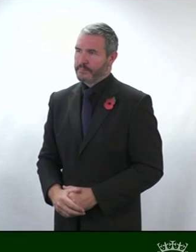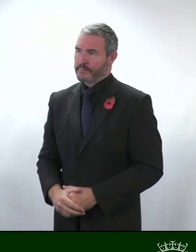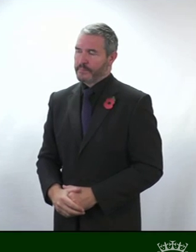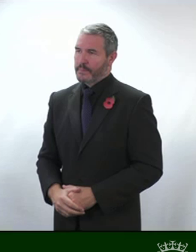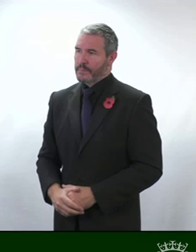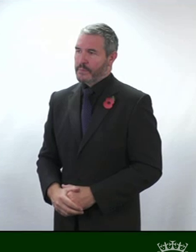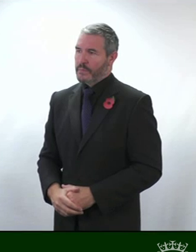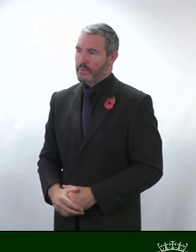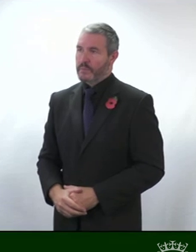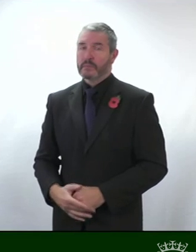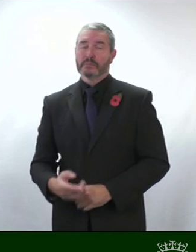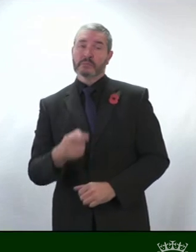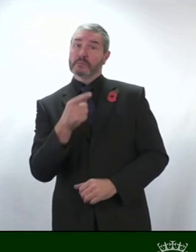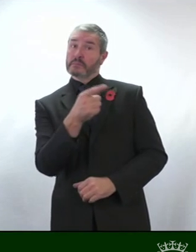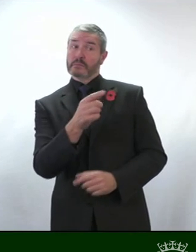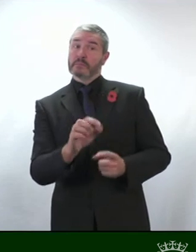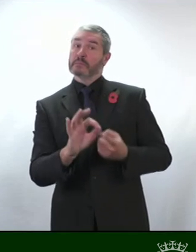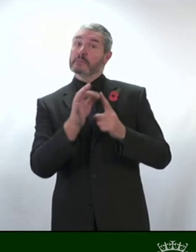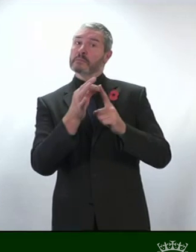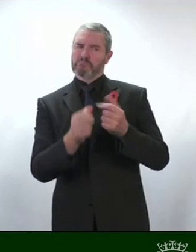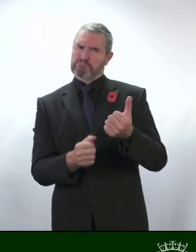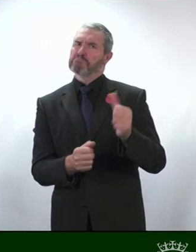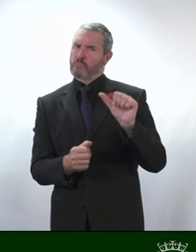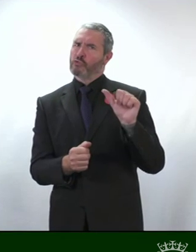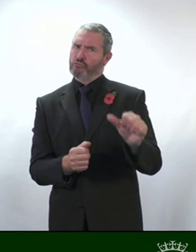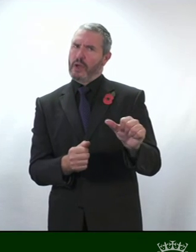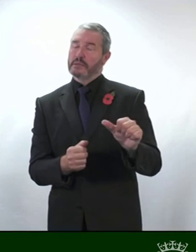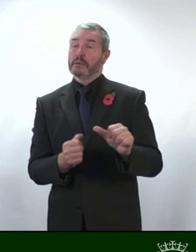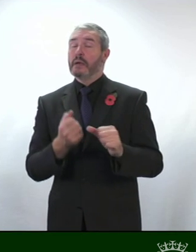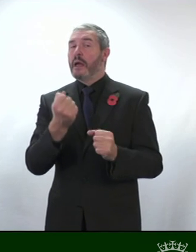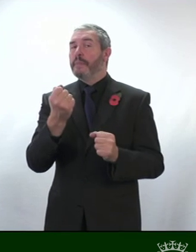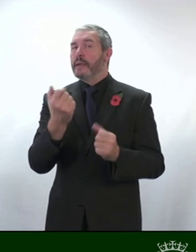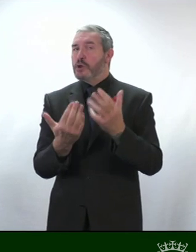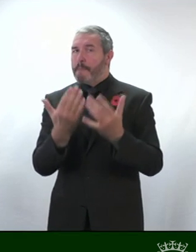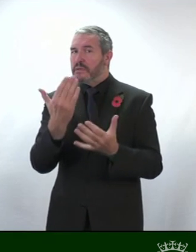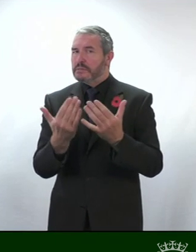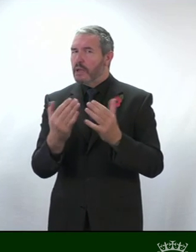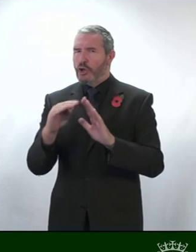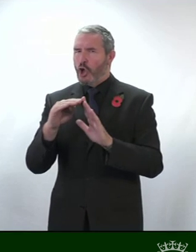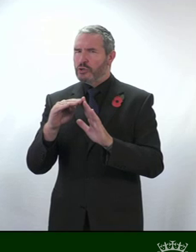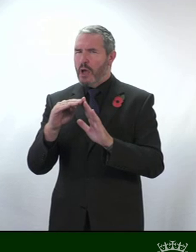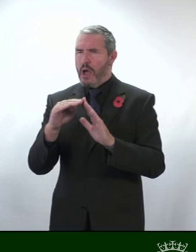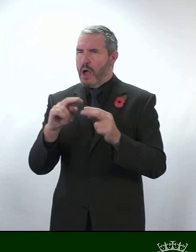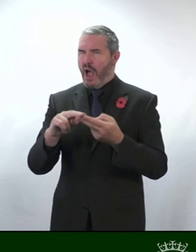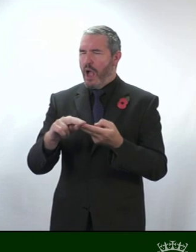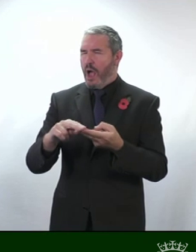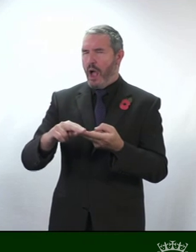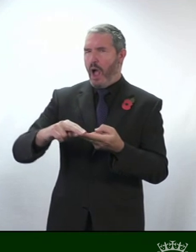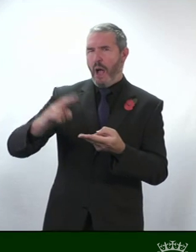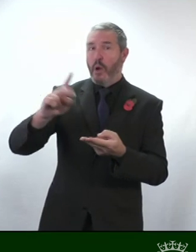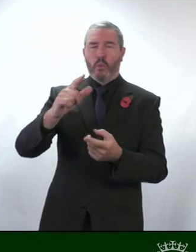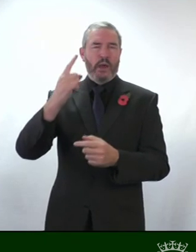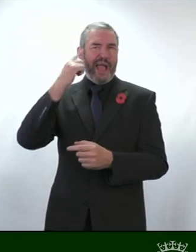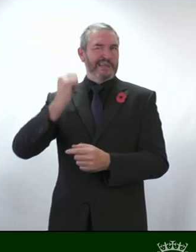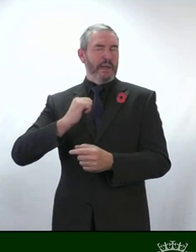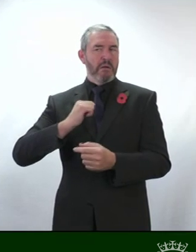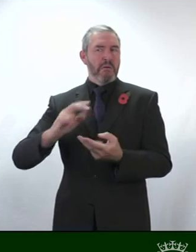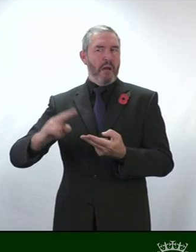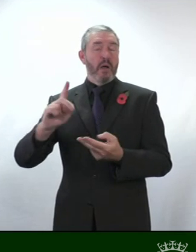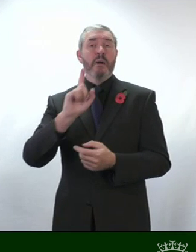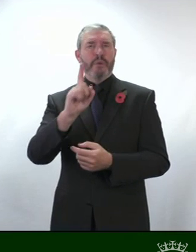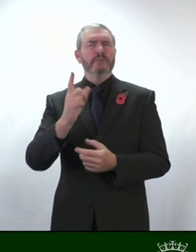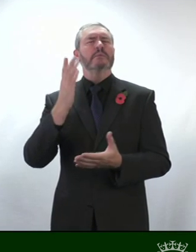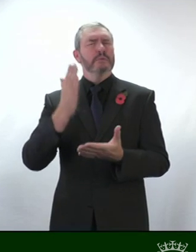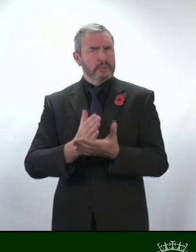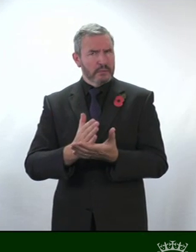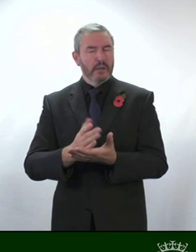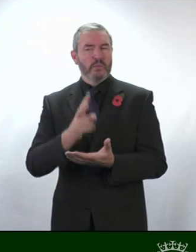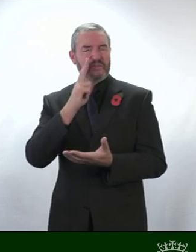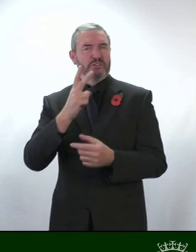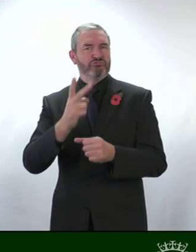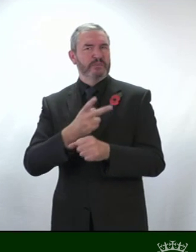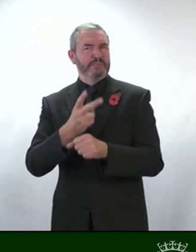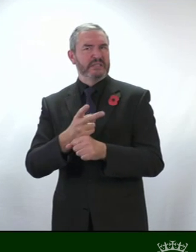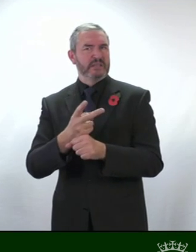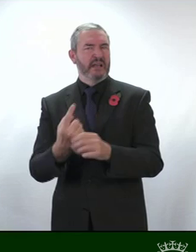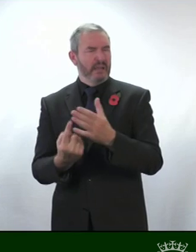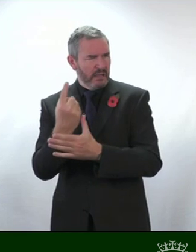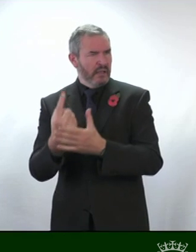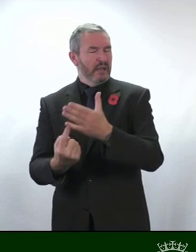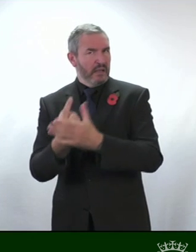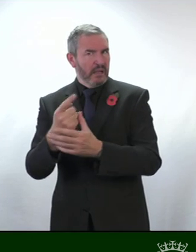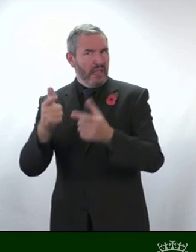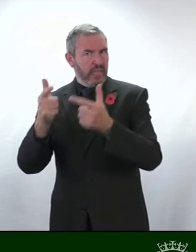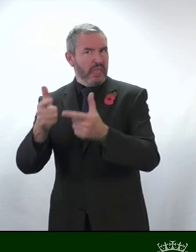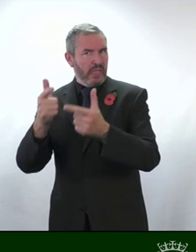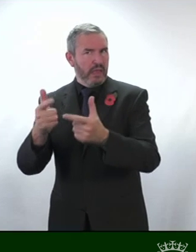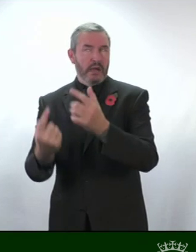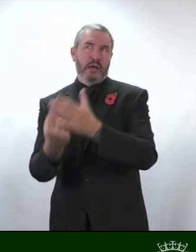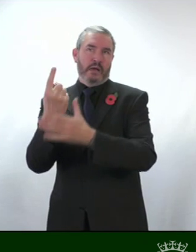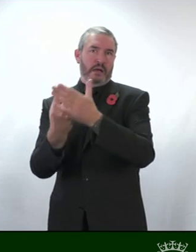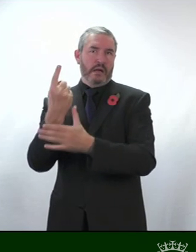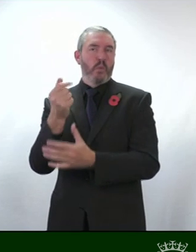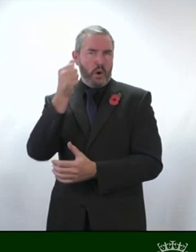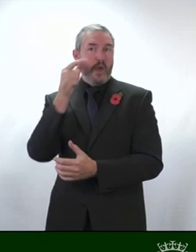The hon. Gentleman is entirely right, in the sense that, although the absolute numbers have not gone up in the way we feared, we are unquestionably seeing repeat victimisation in domestic contexts.